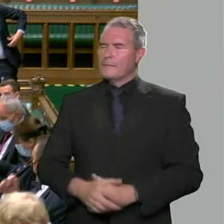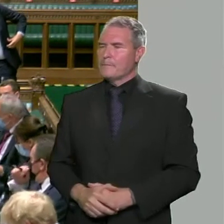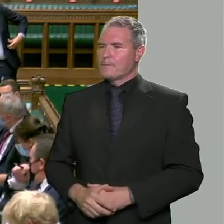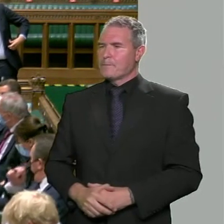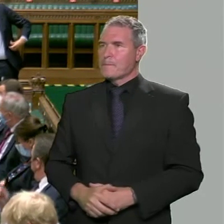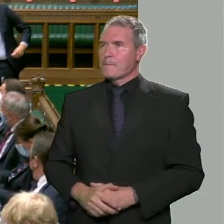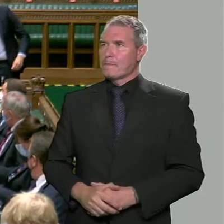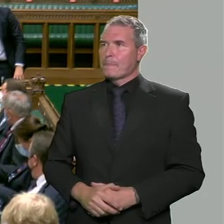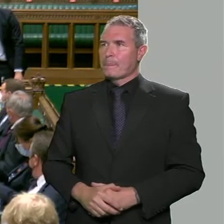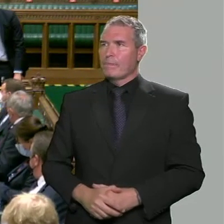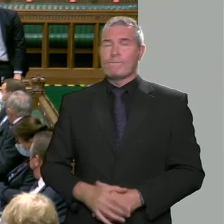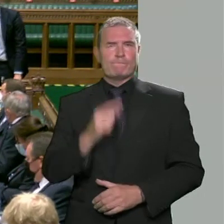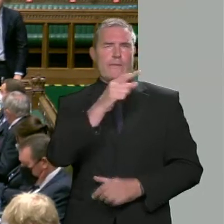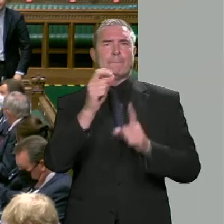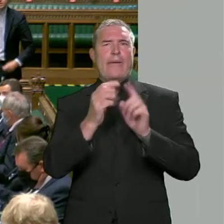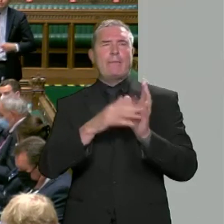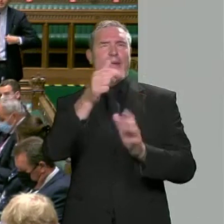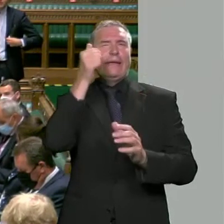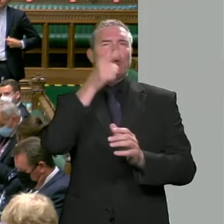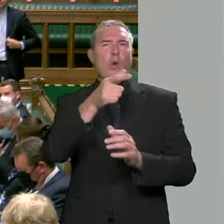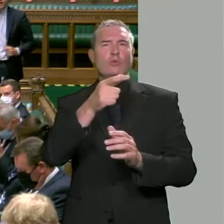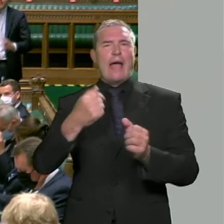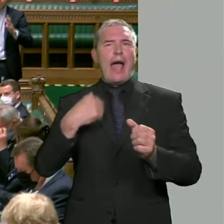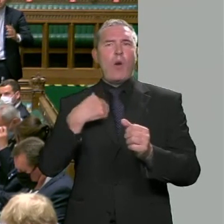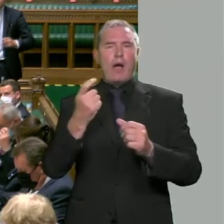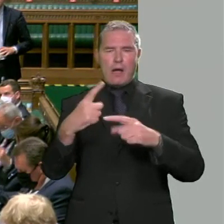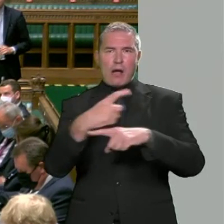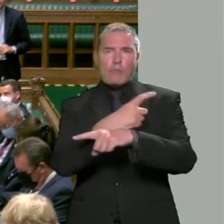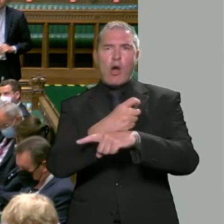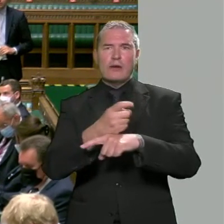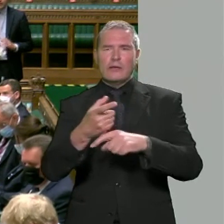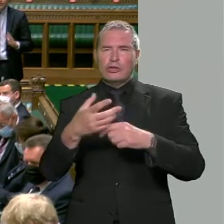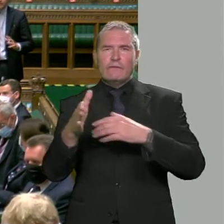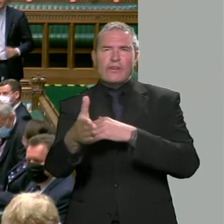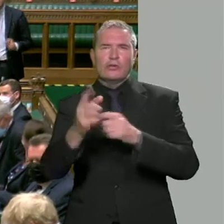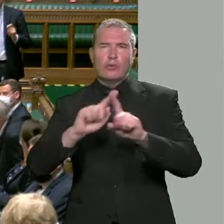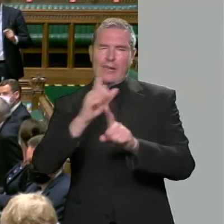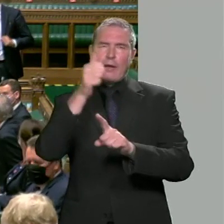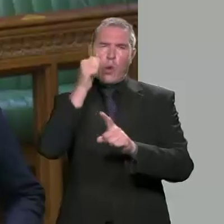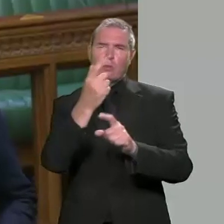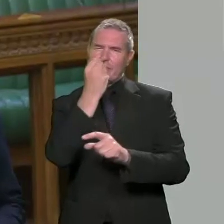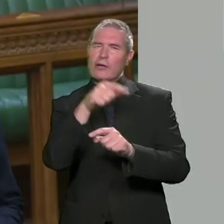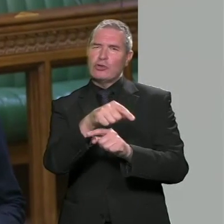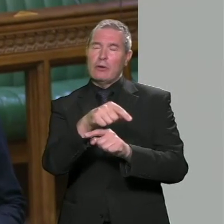The Prime Minister knows the full value of the UK shellfish industry and the opportunity potential.